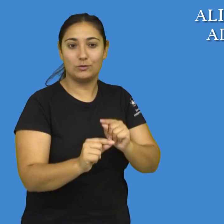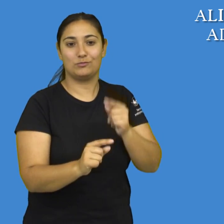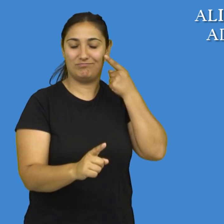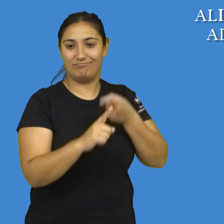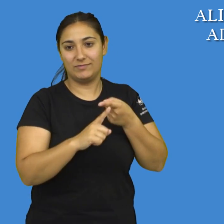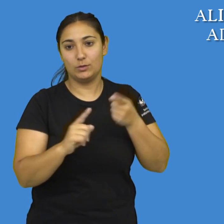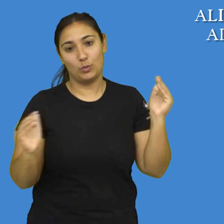objetivo